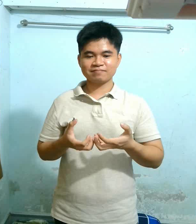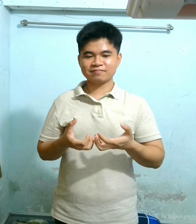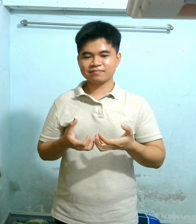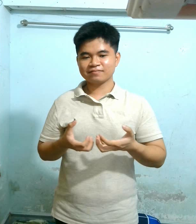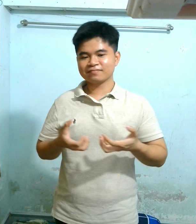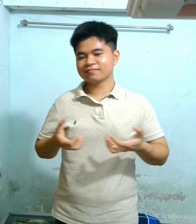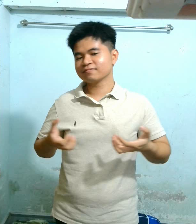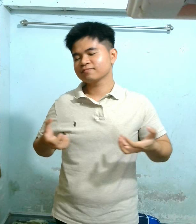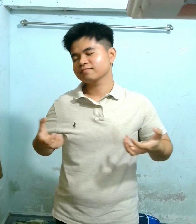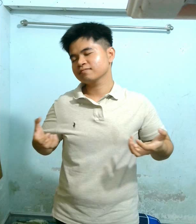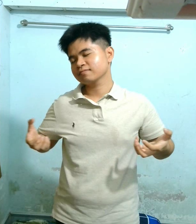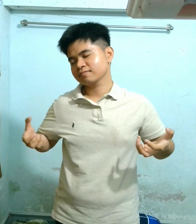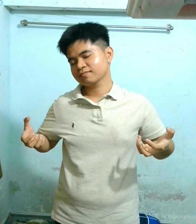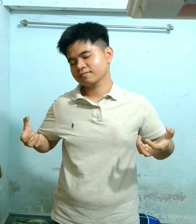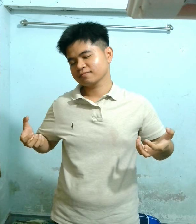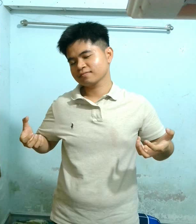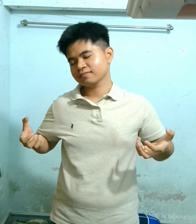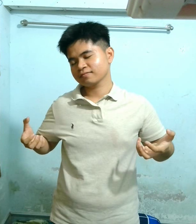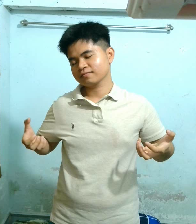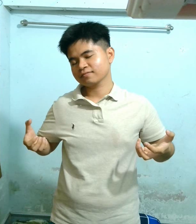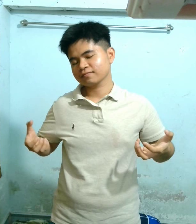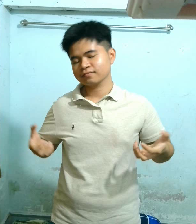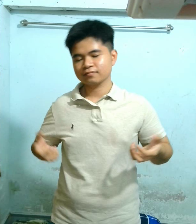chia cat